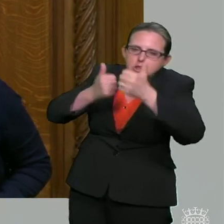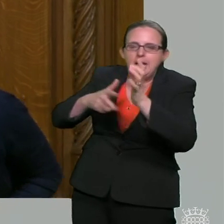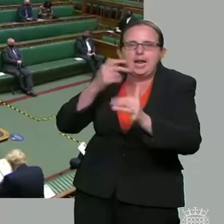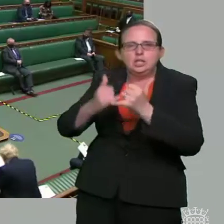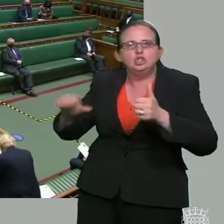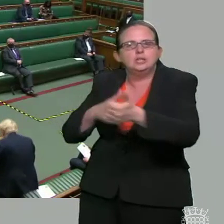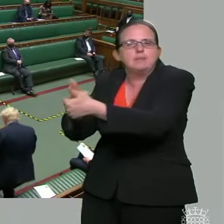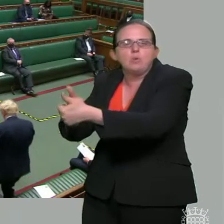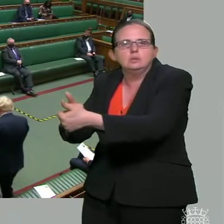Will he?